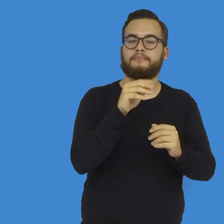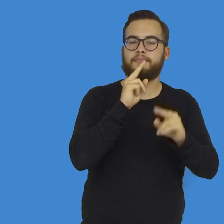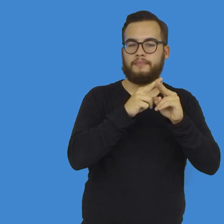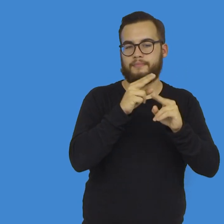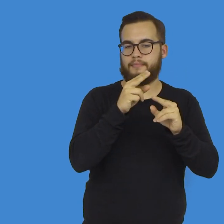nombre